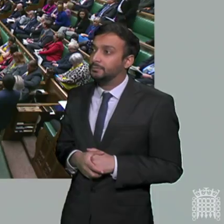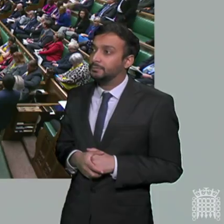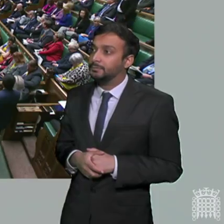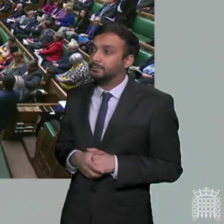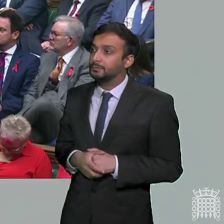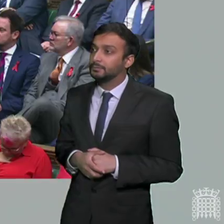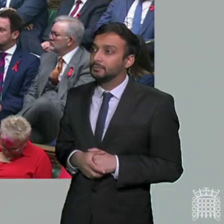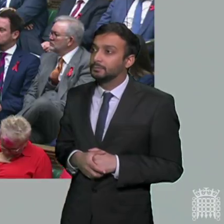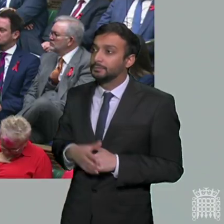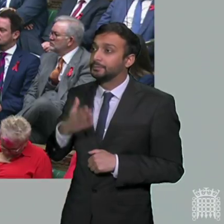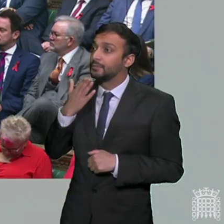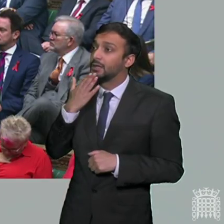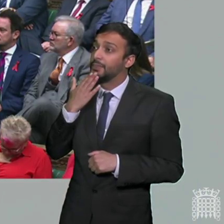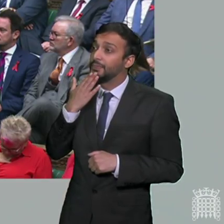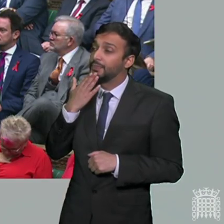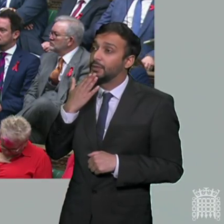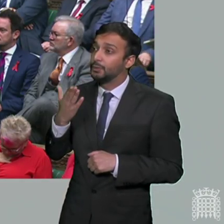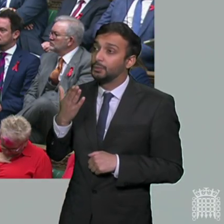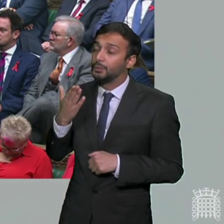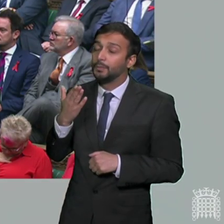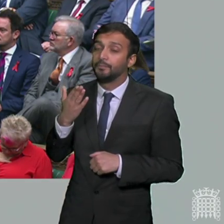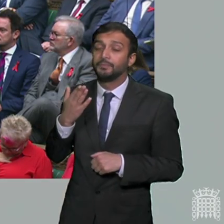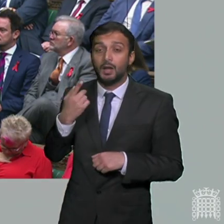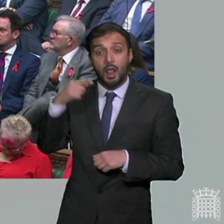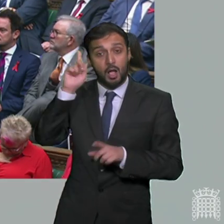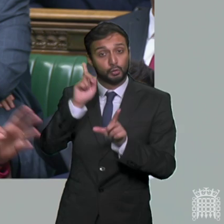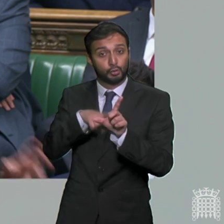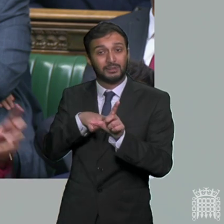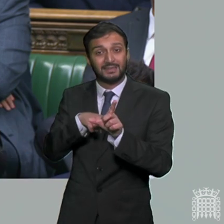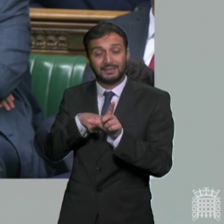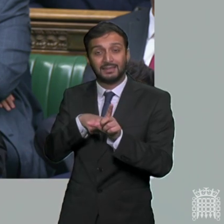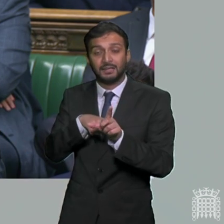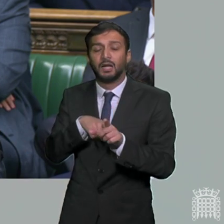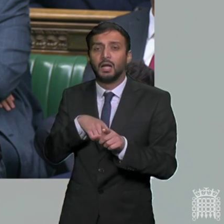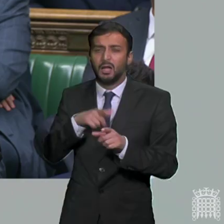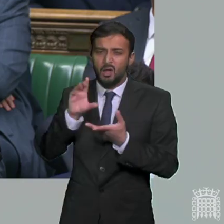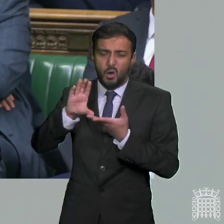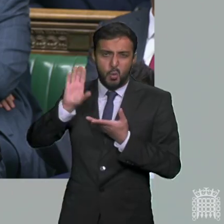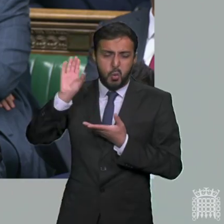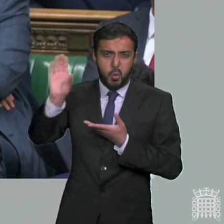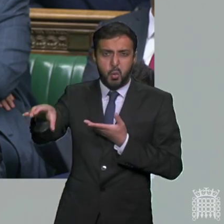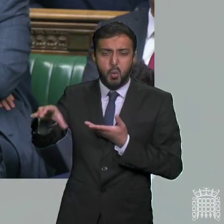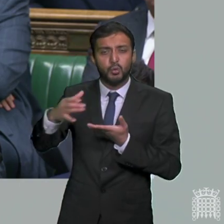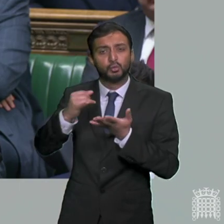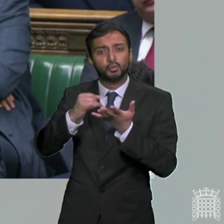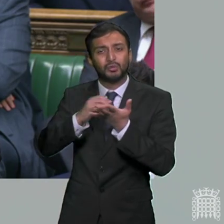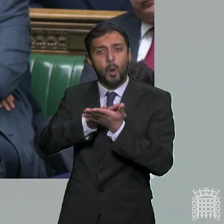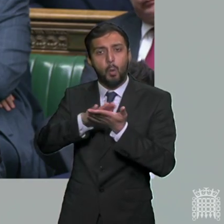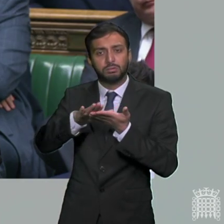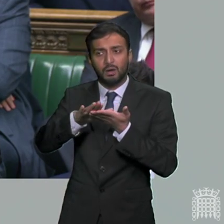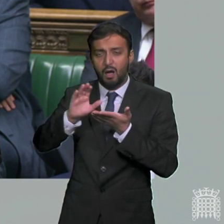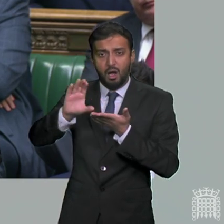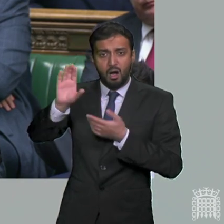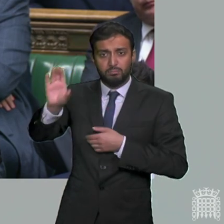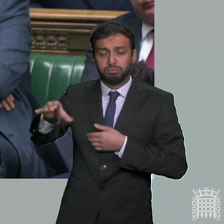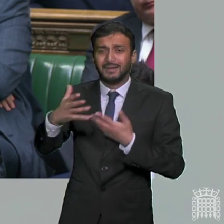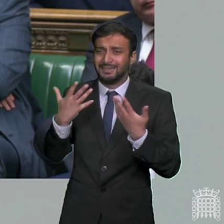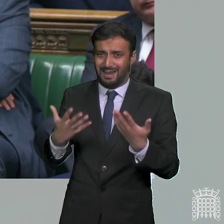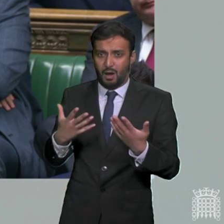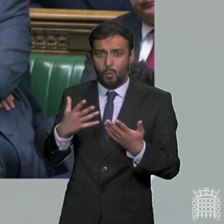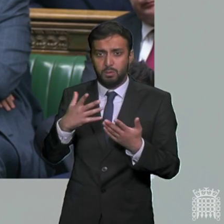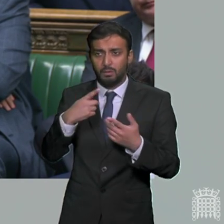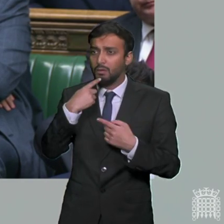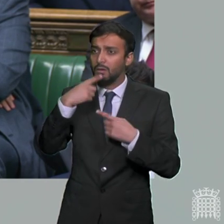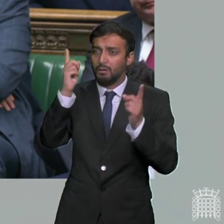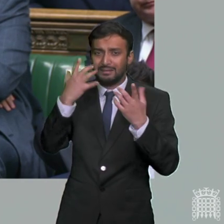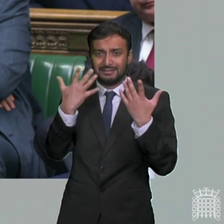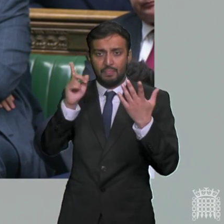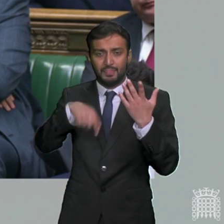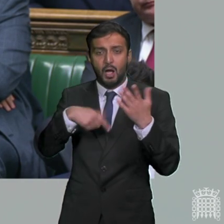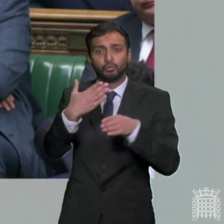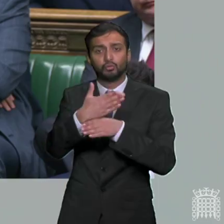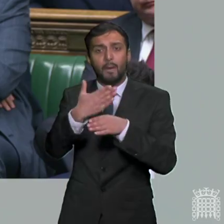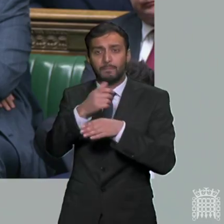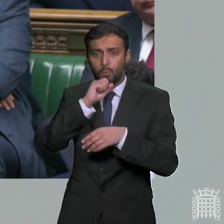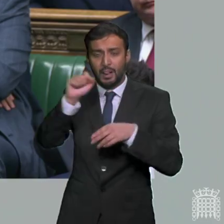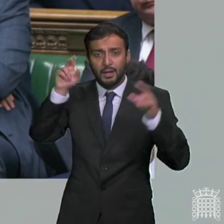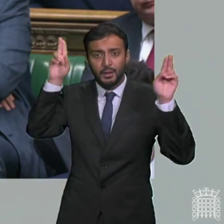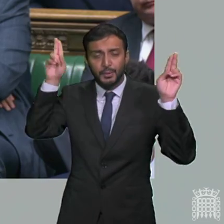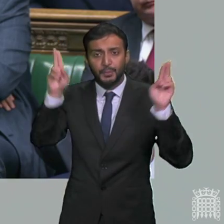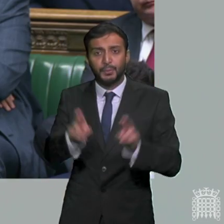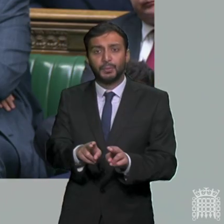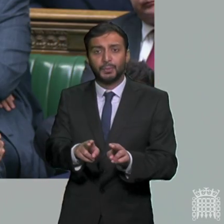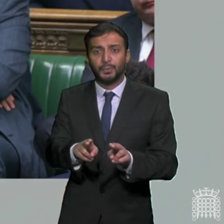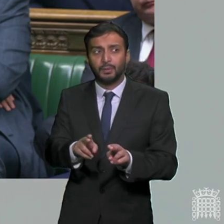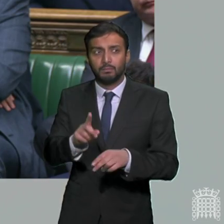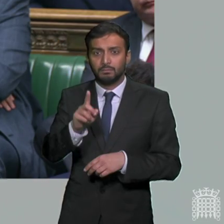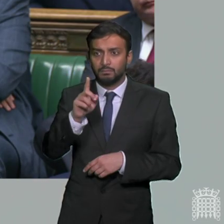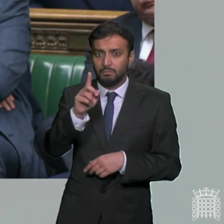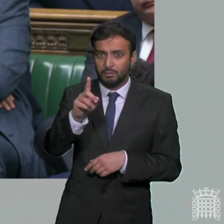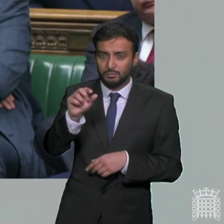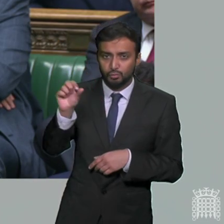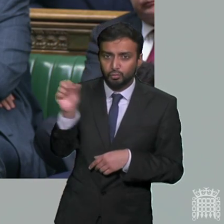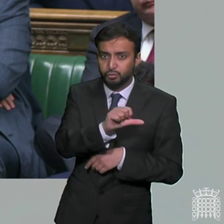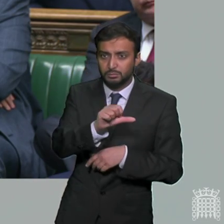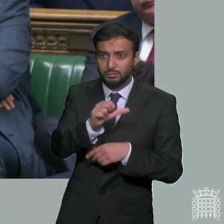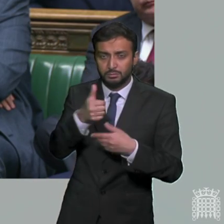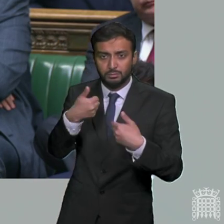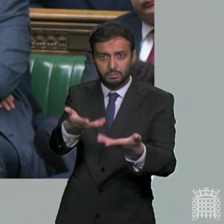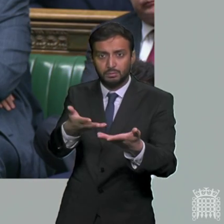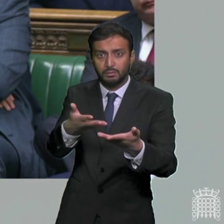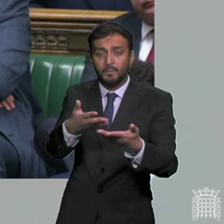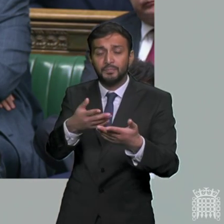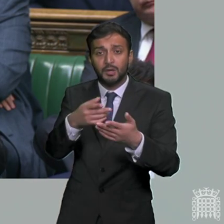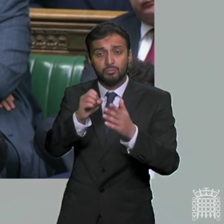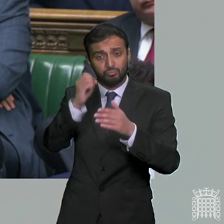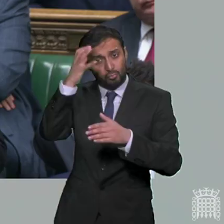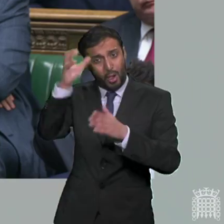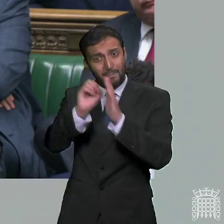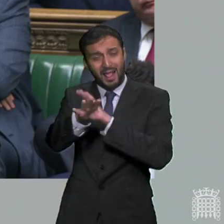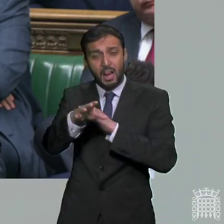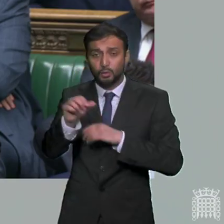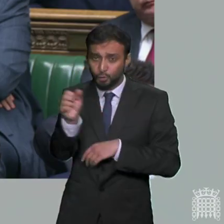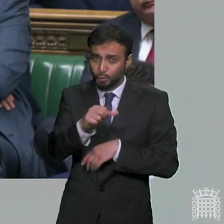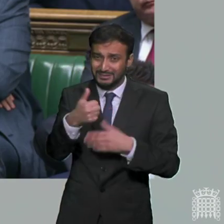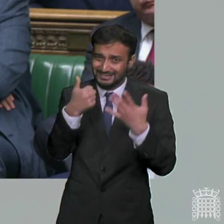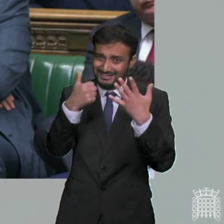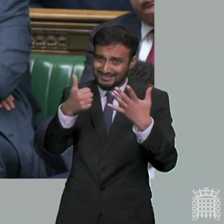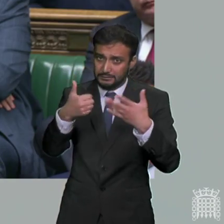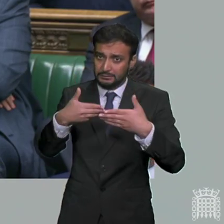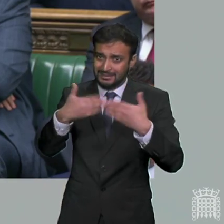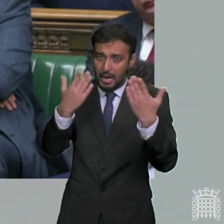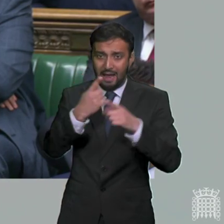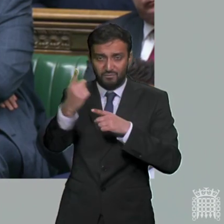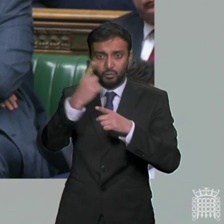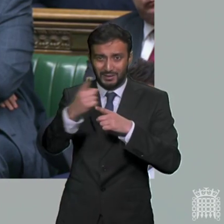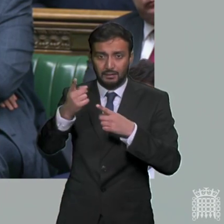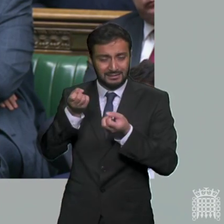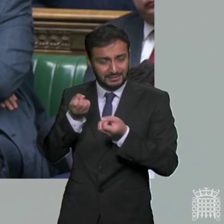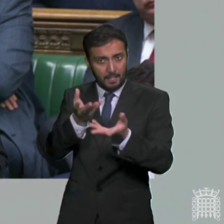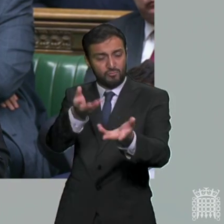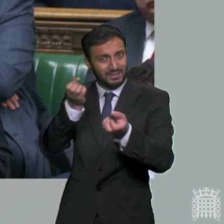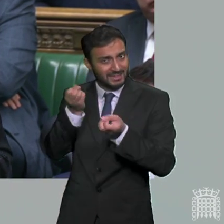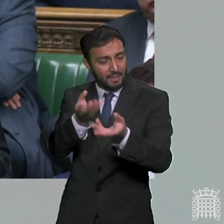After record payouts to shareholders last year, the Royal Mail recently—this year—announced huge half-year losses and plans to cut 10,000 jobs, while threatening the cherished universal service obligation that guarantees a minimum six-days-a-week letter delivery service, in the tradition of the Penny Black from 1840.